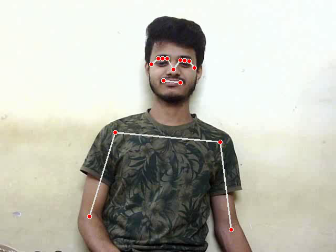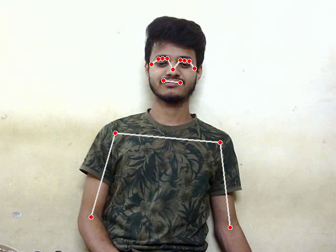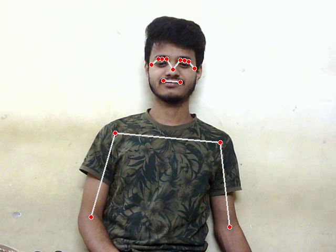bathroom